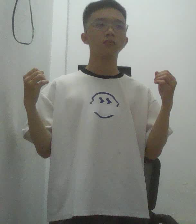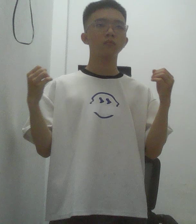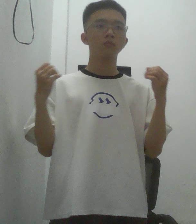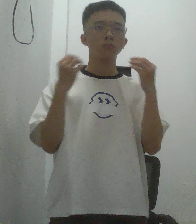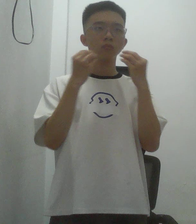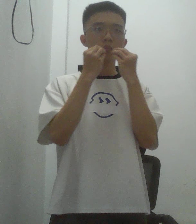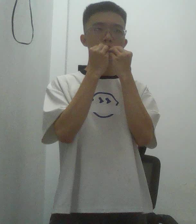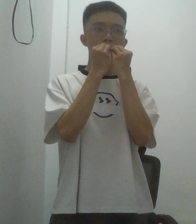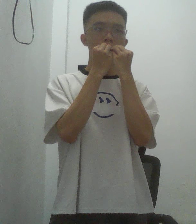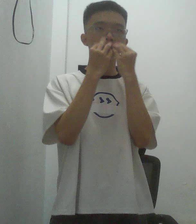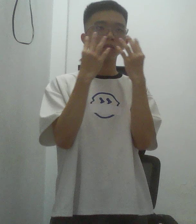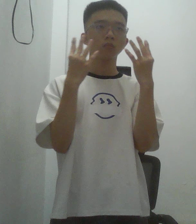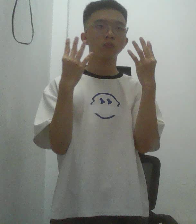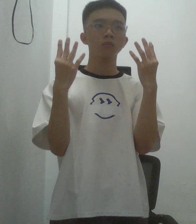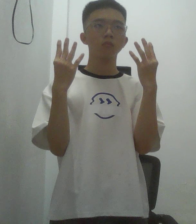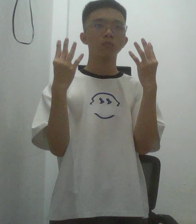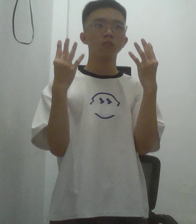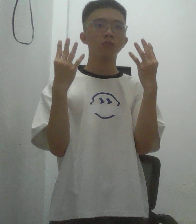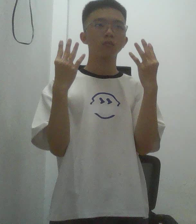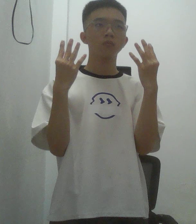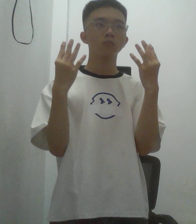cam on